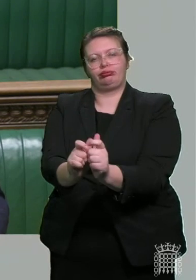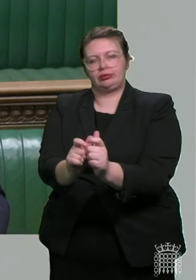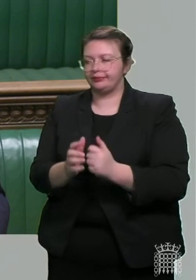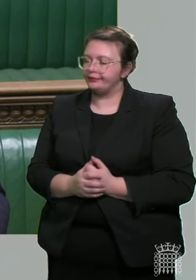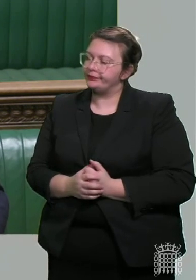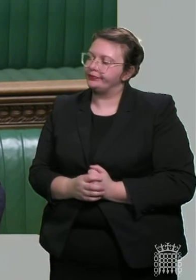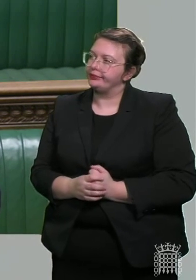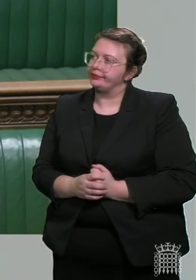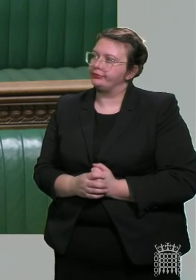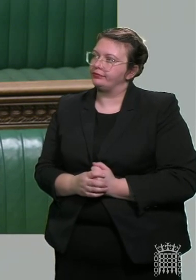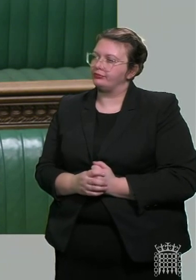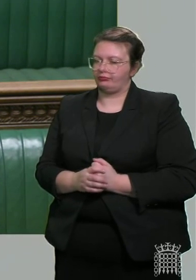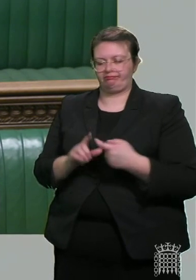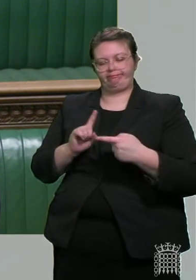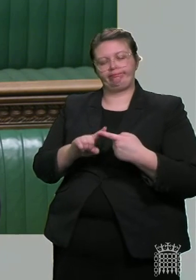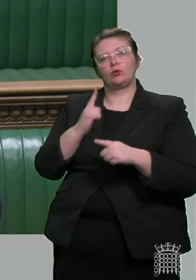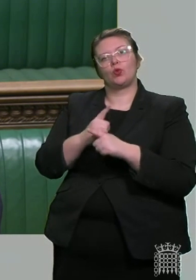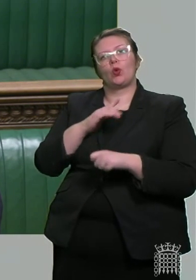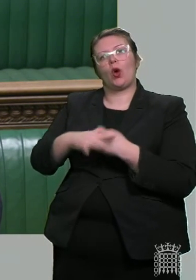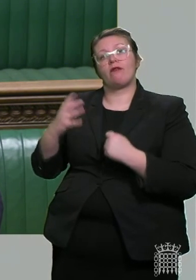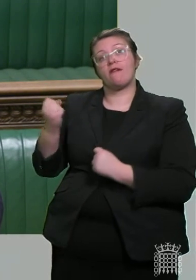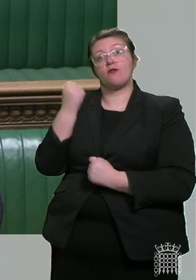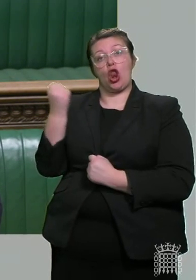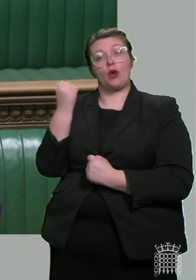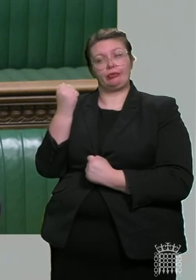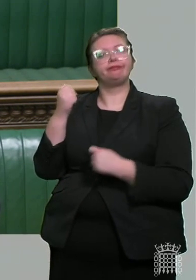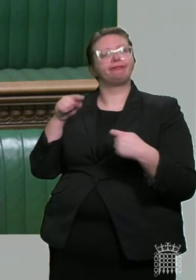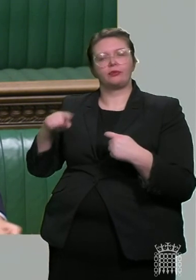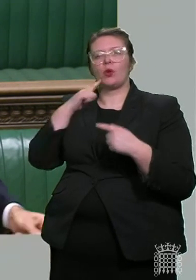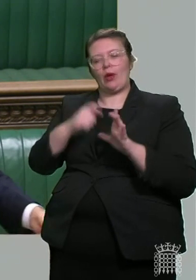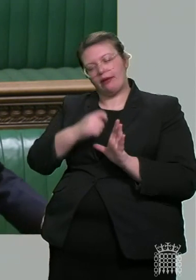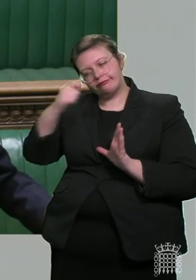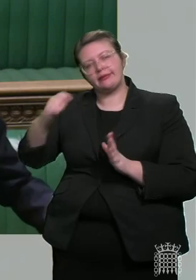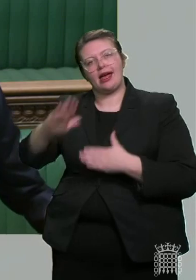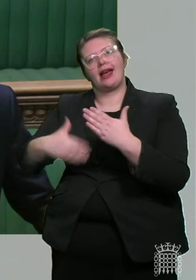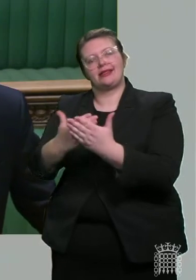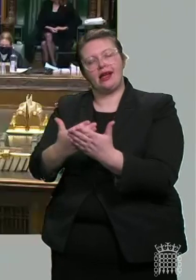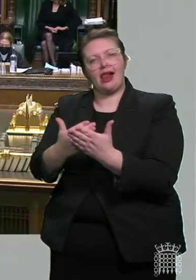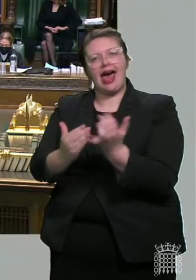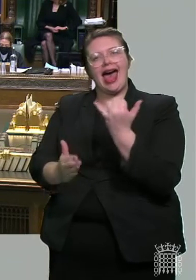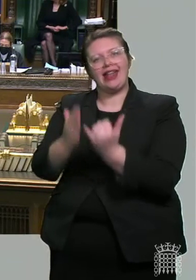First, the furlough scheme will be extended until the end of September.